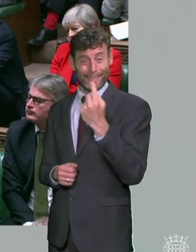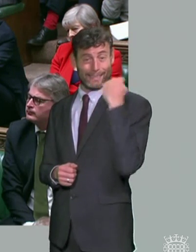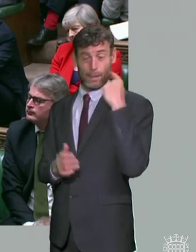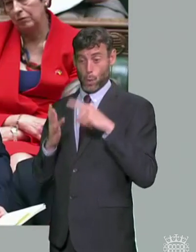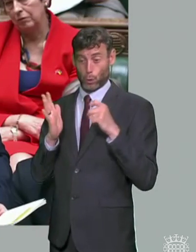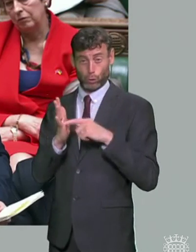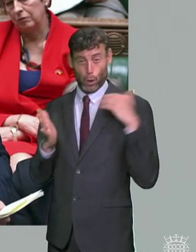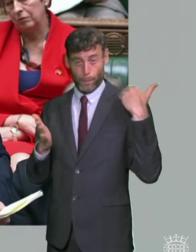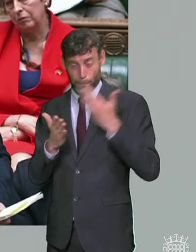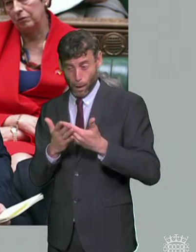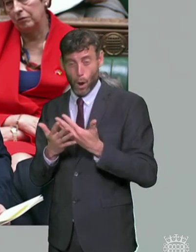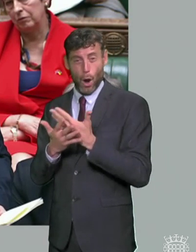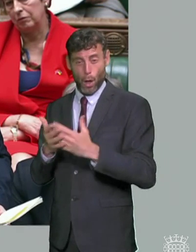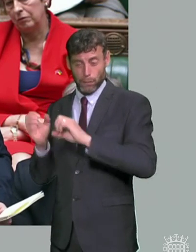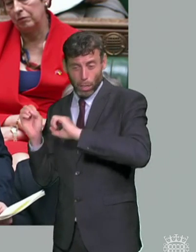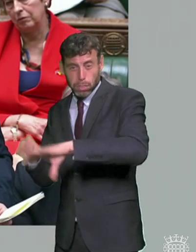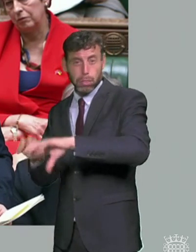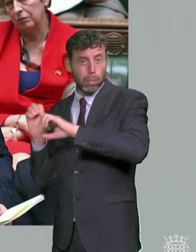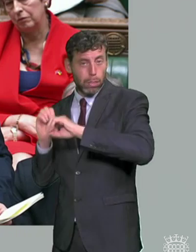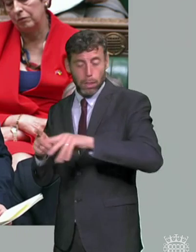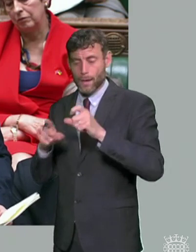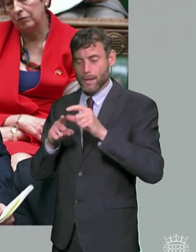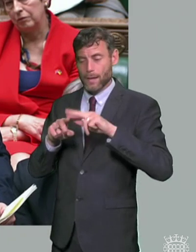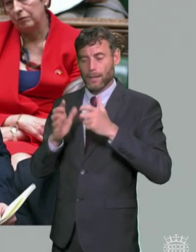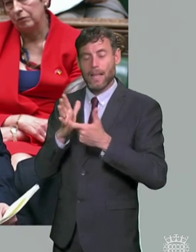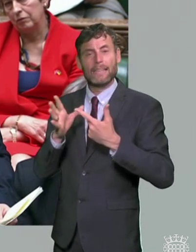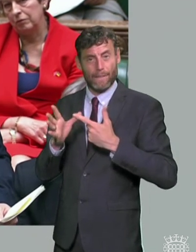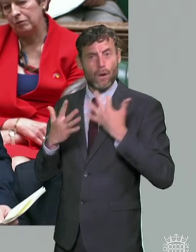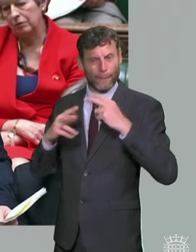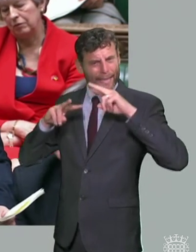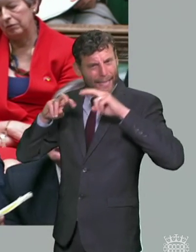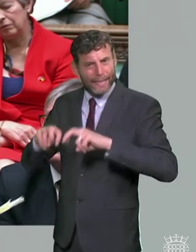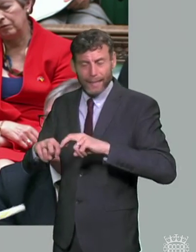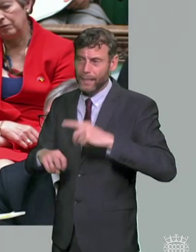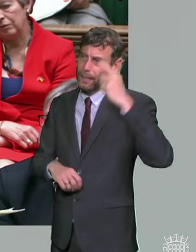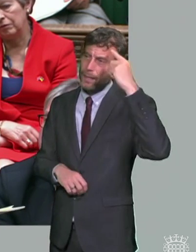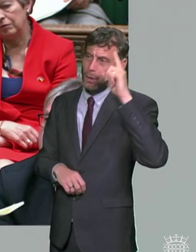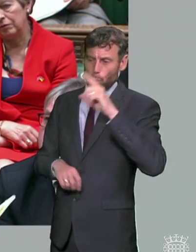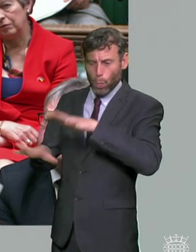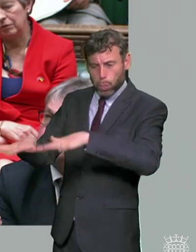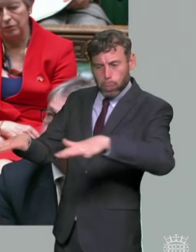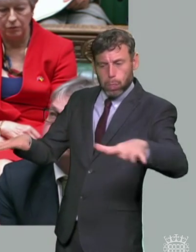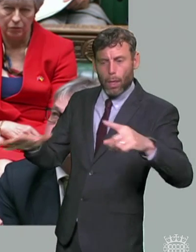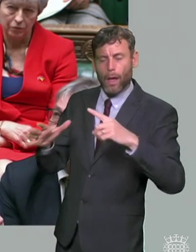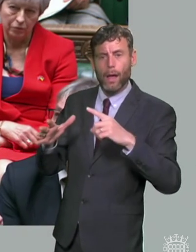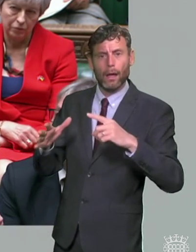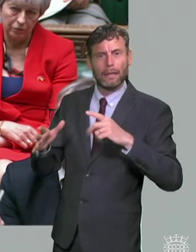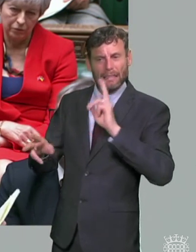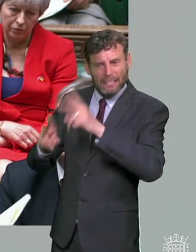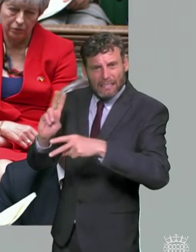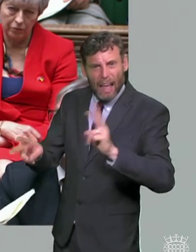The Department for Environment, Food and Rural Affairs conducted an investigation into that, leading to the theory that algal bloom is the primary cause of these deaths.